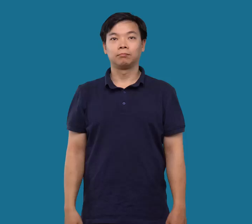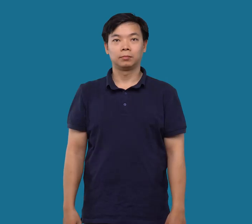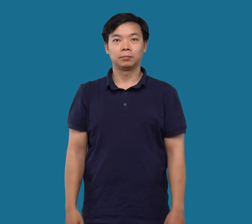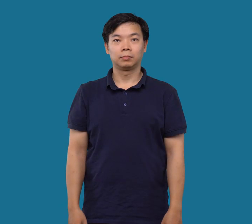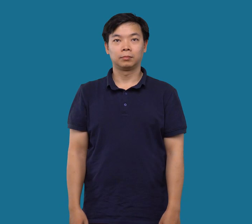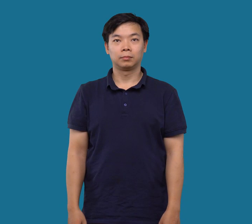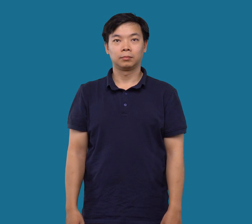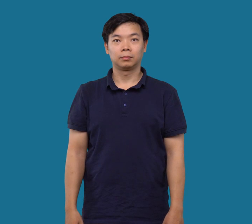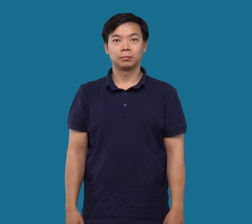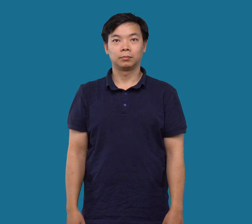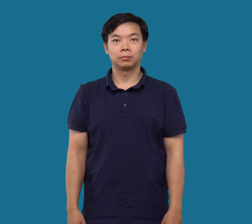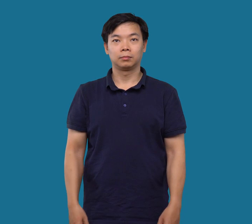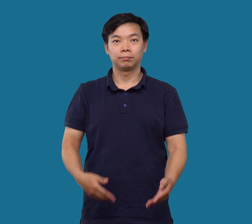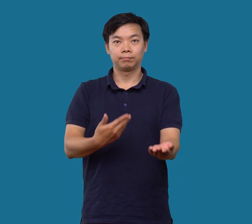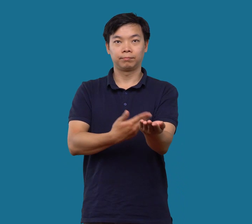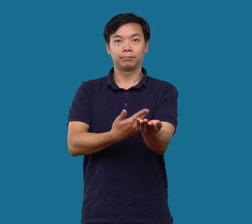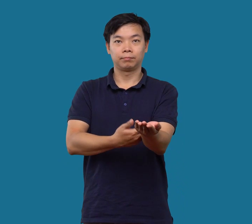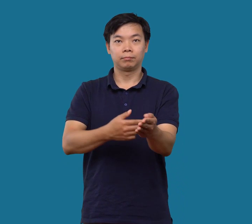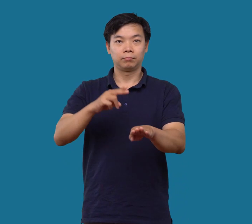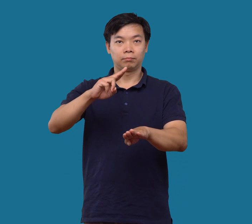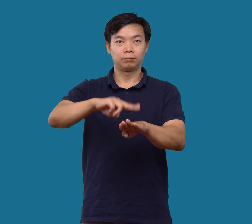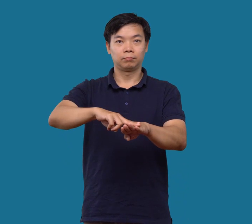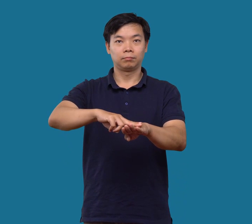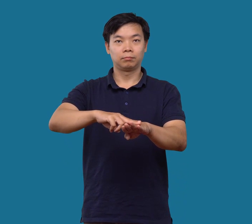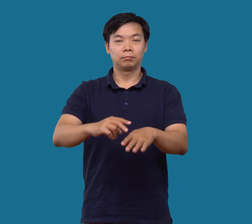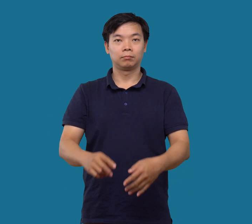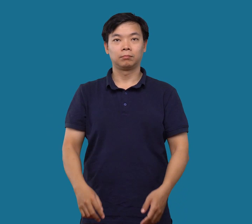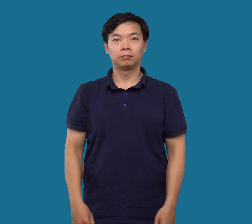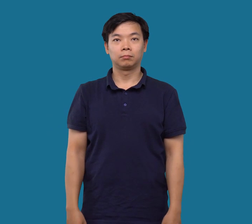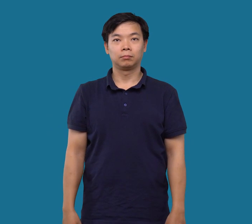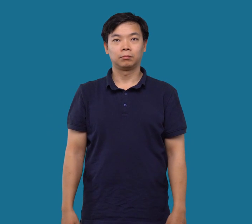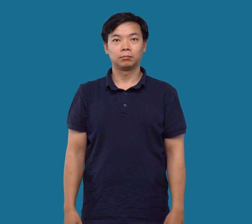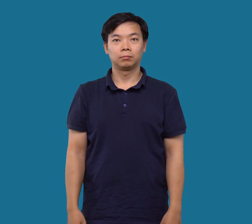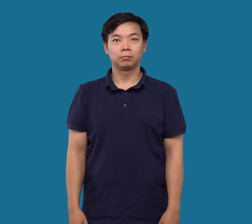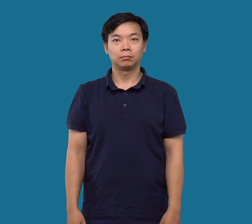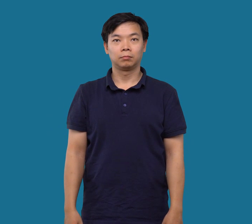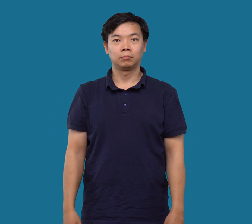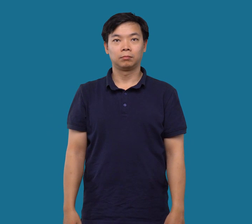nhãn vở